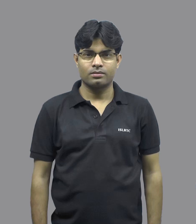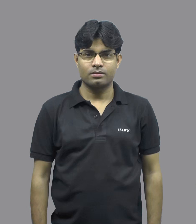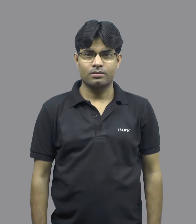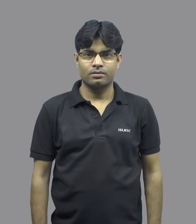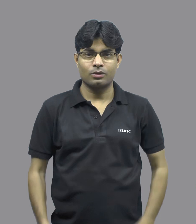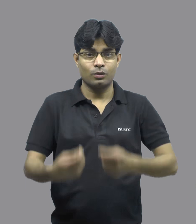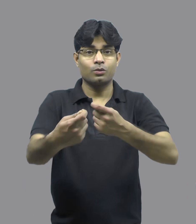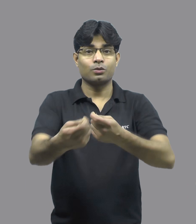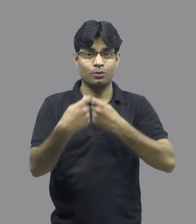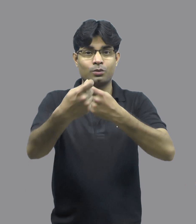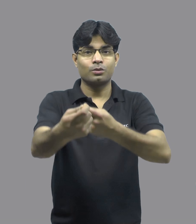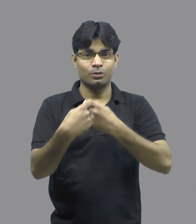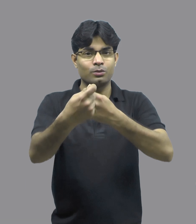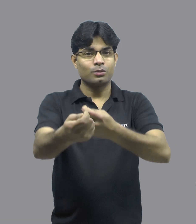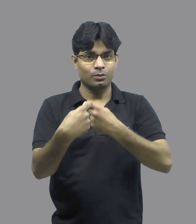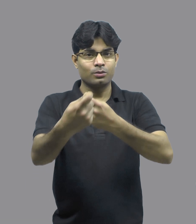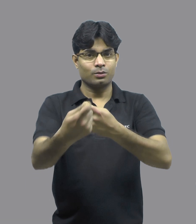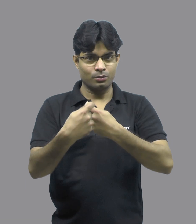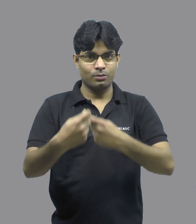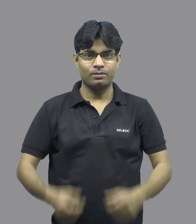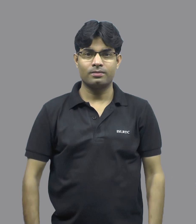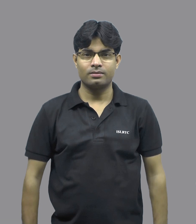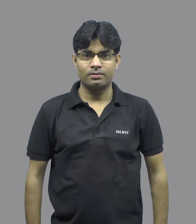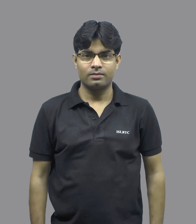Horse